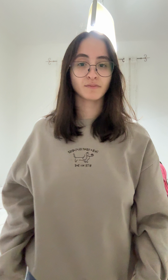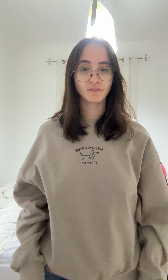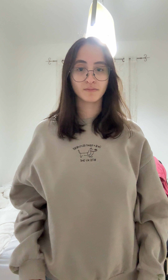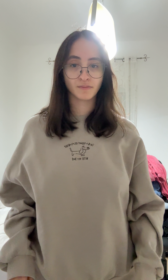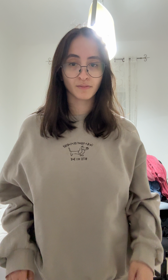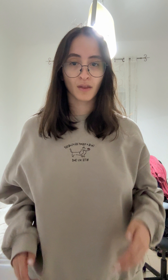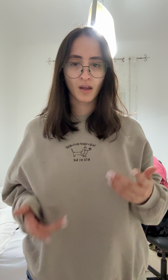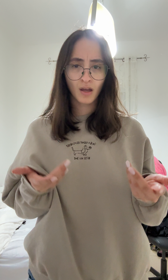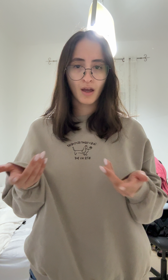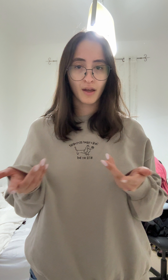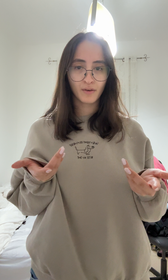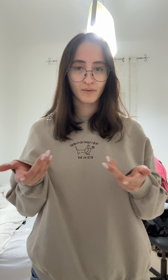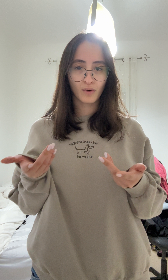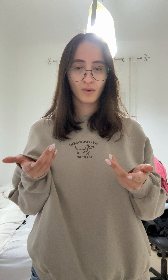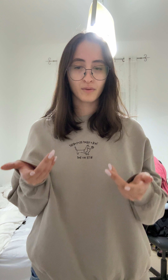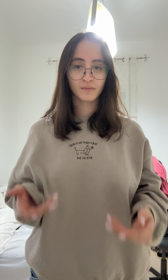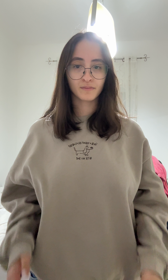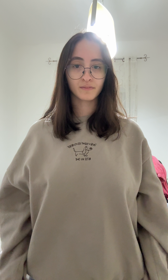איפה